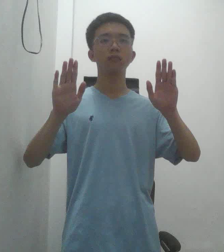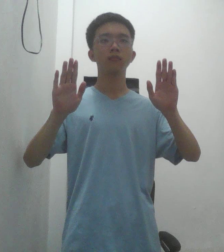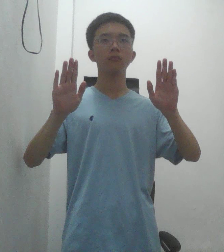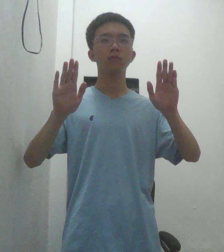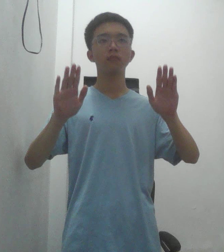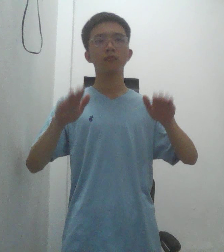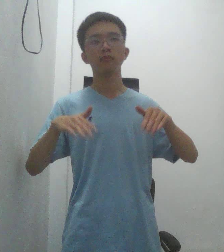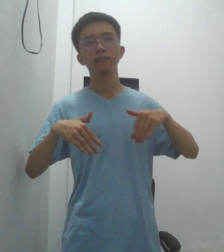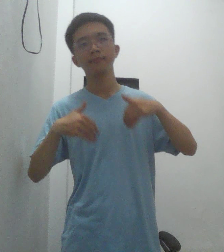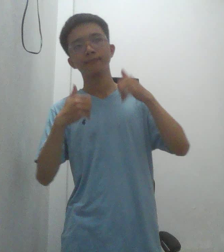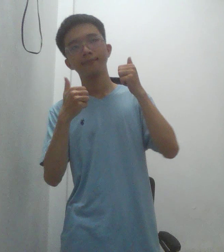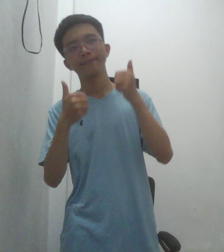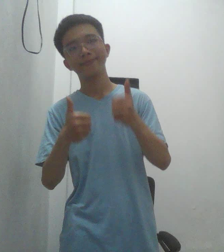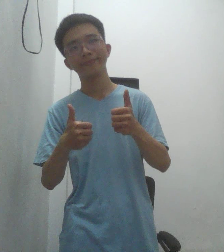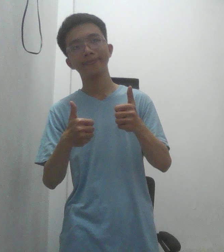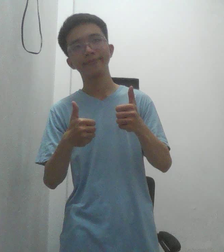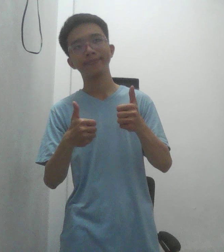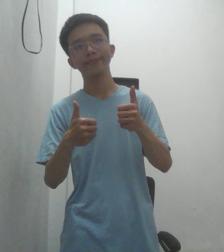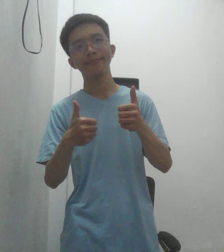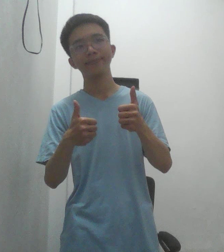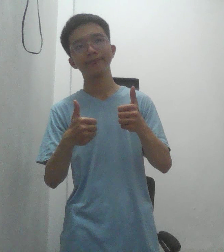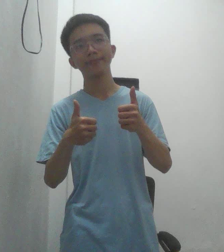tuyet voi